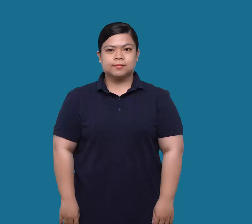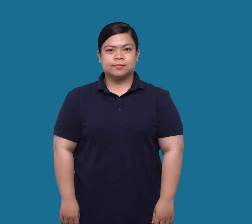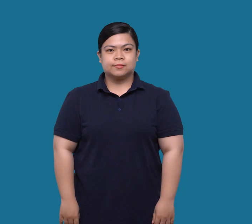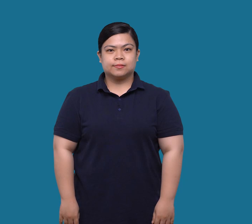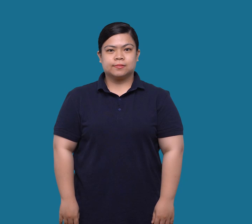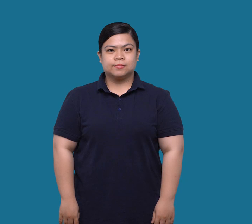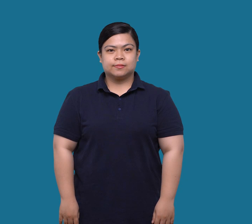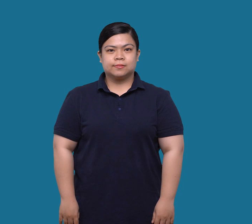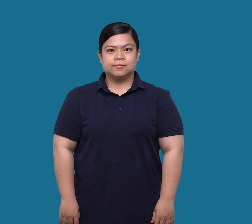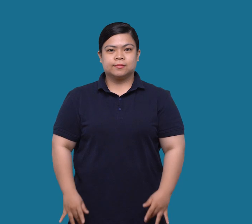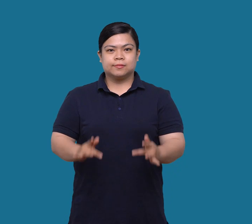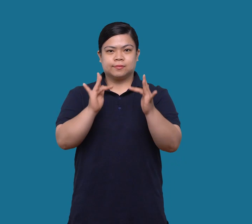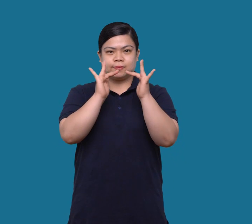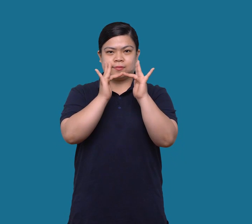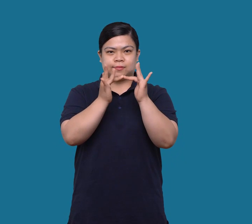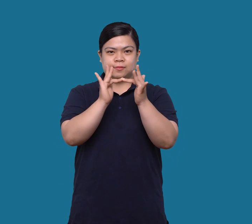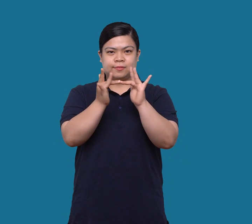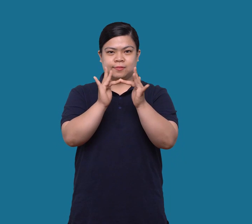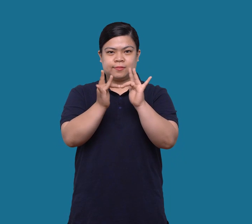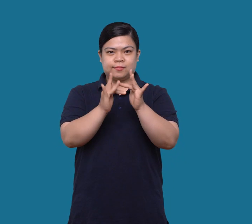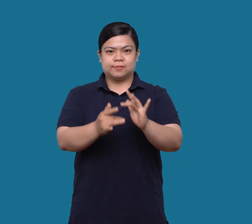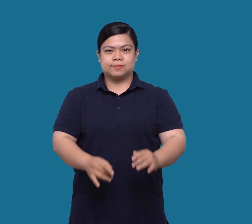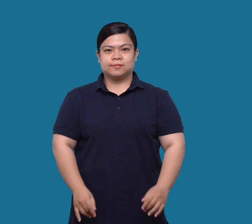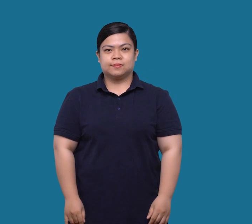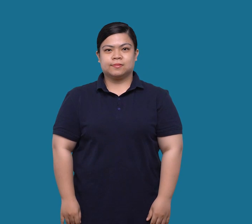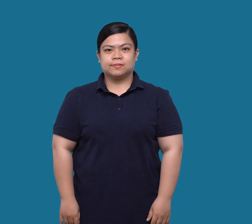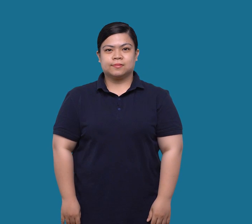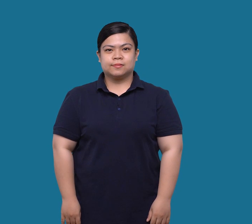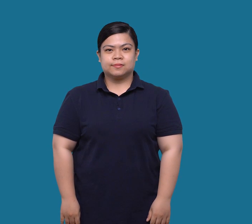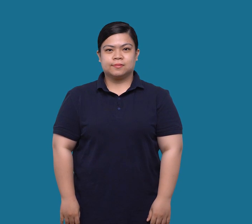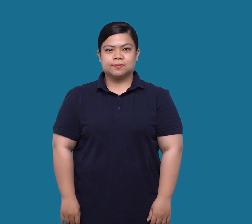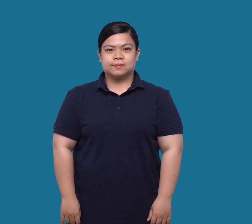internet